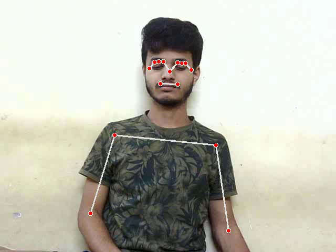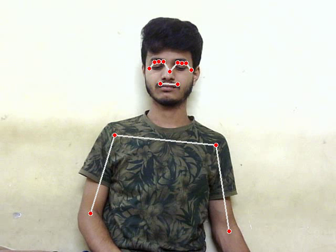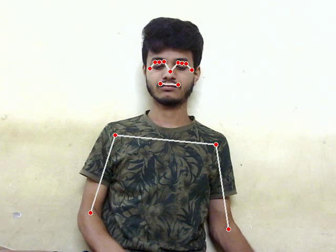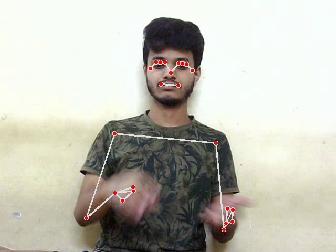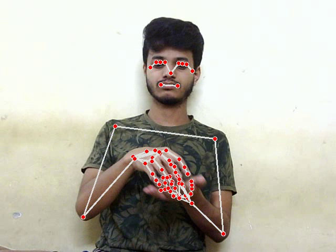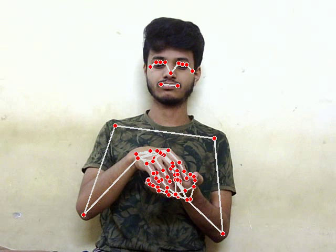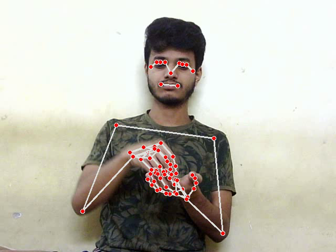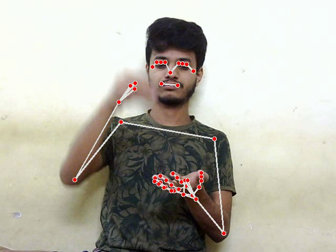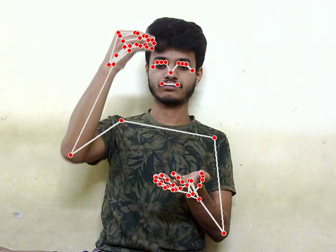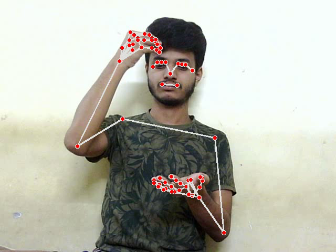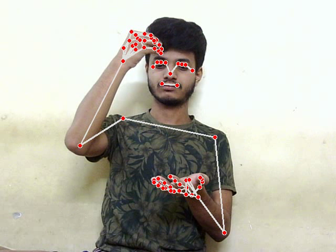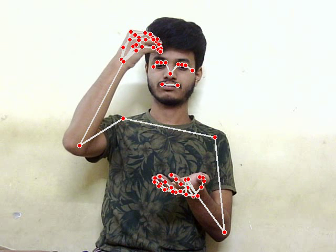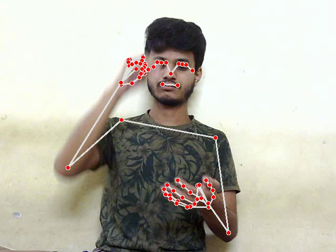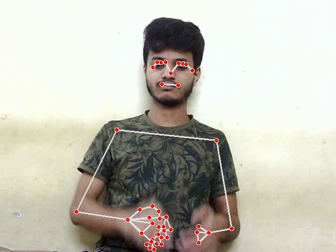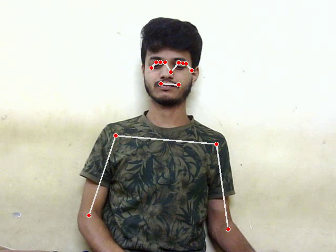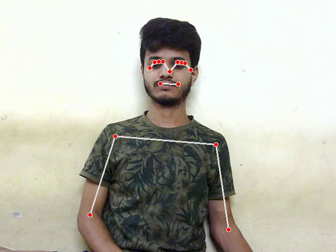learn